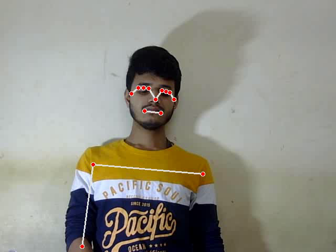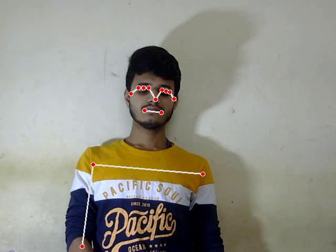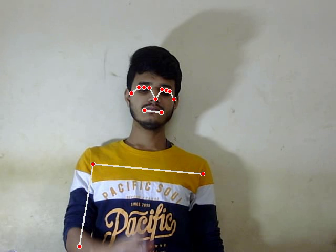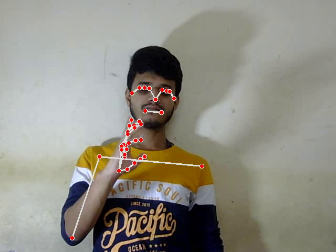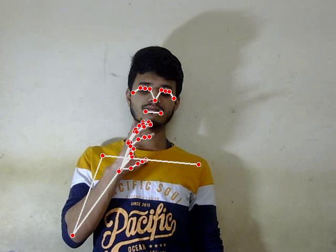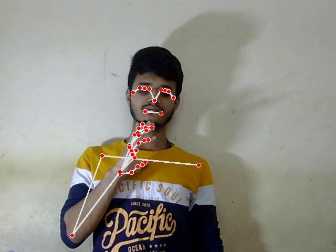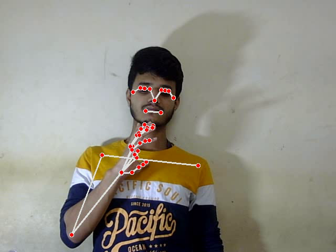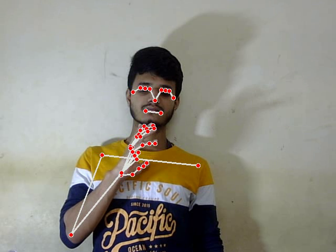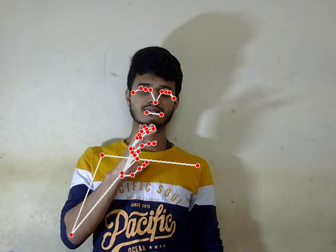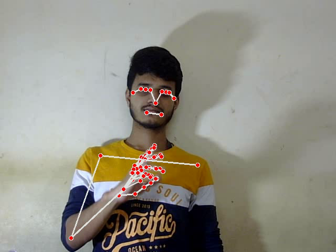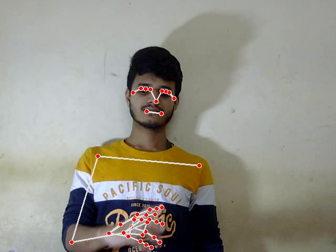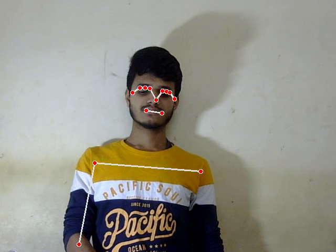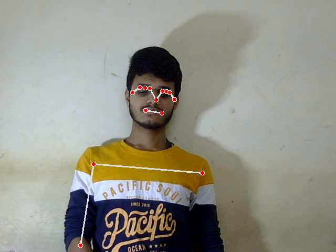fine